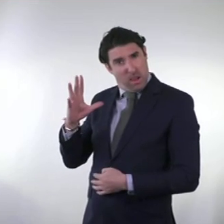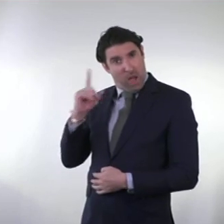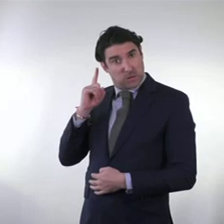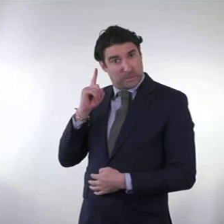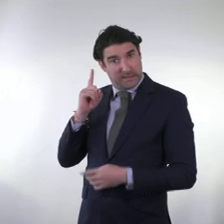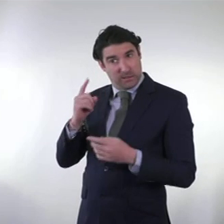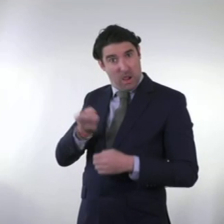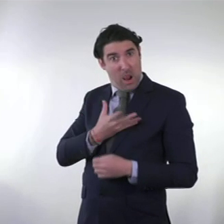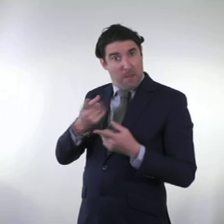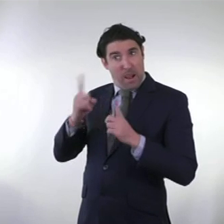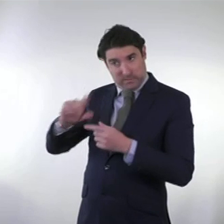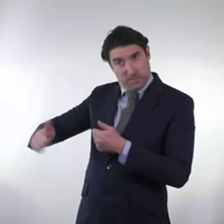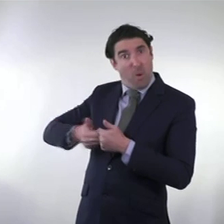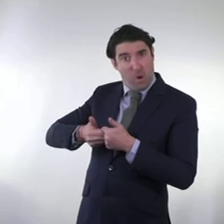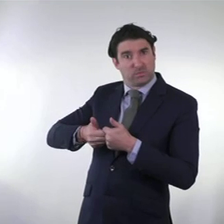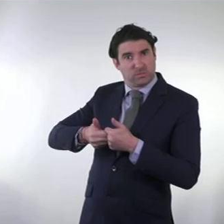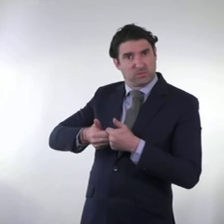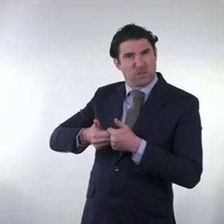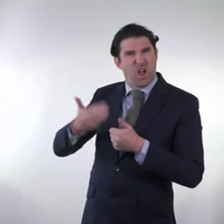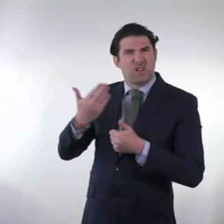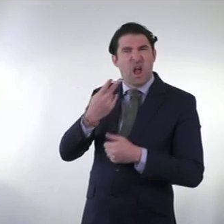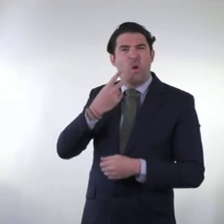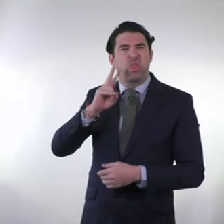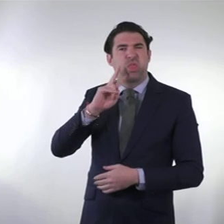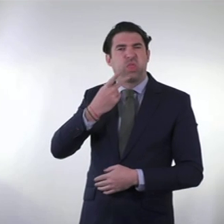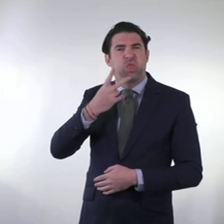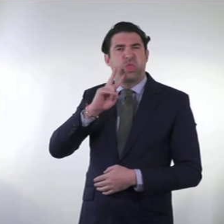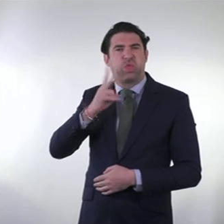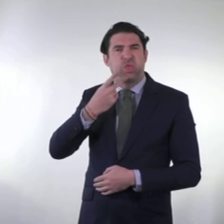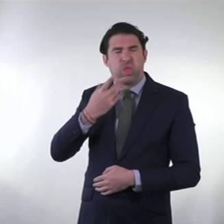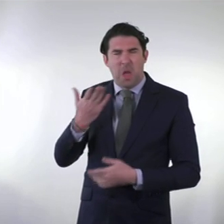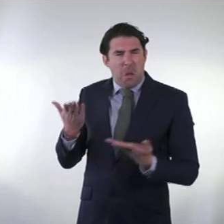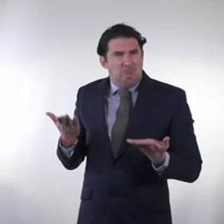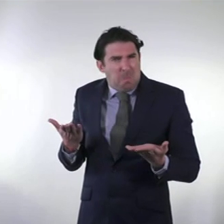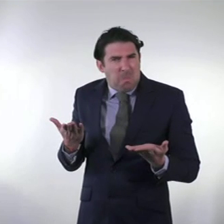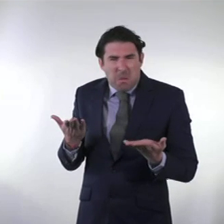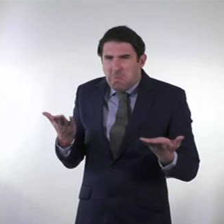He now both simultaneously attacks and does not attack the restrictions.